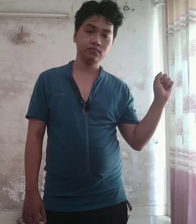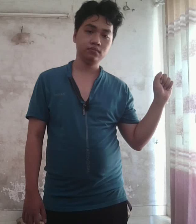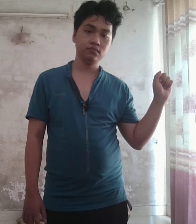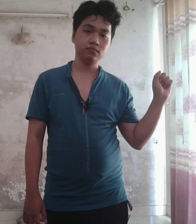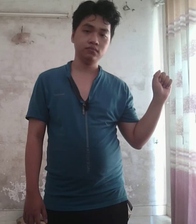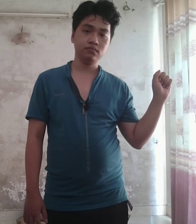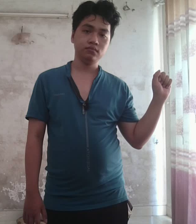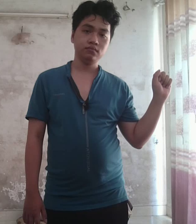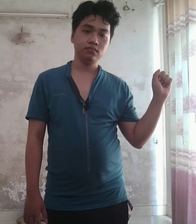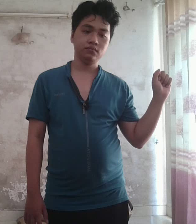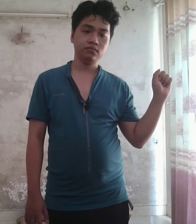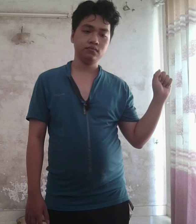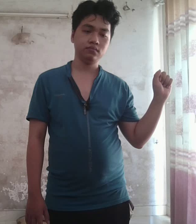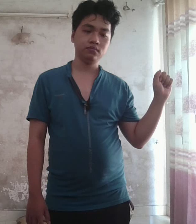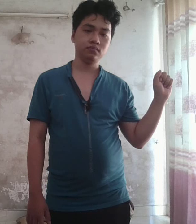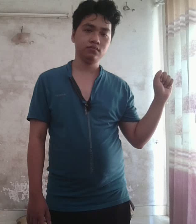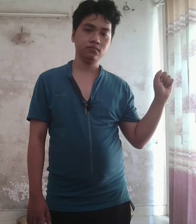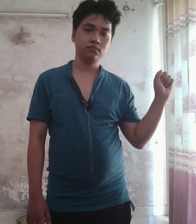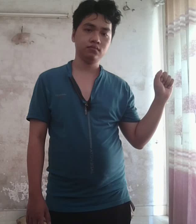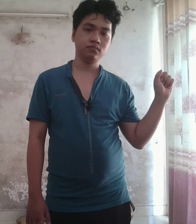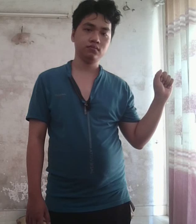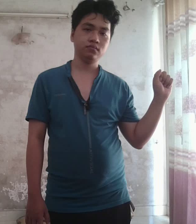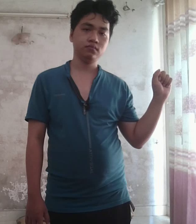a